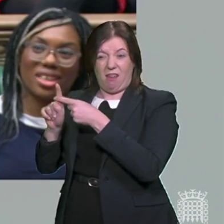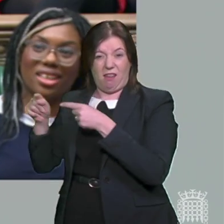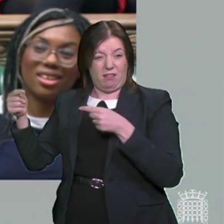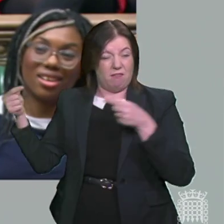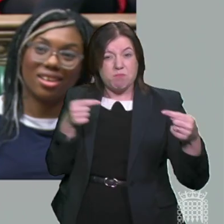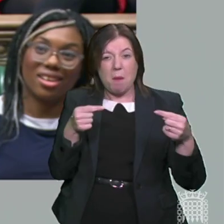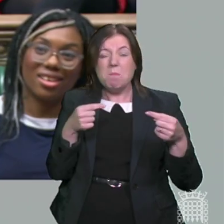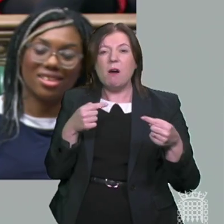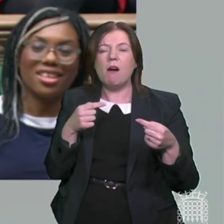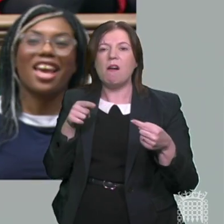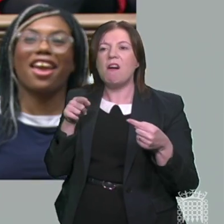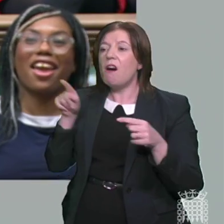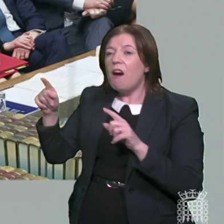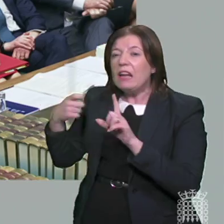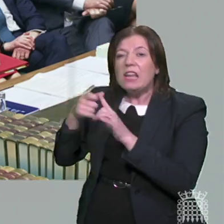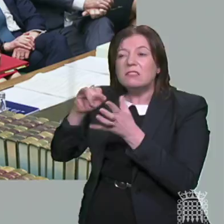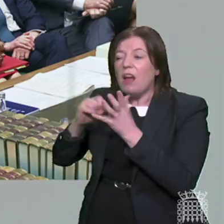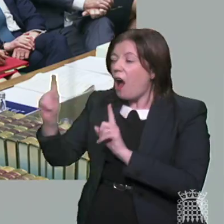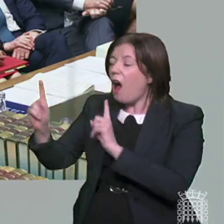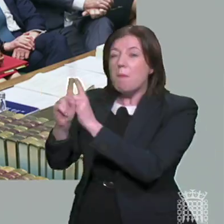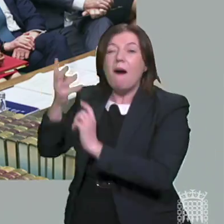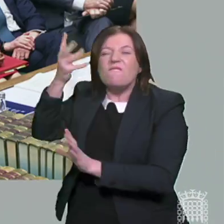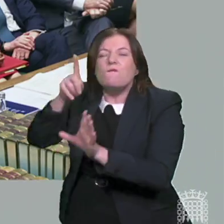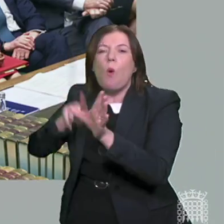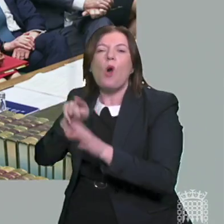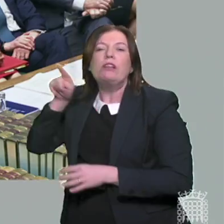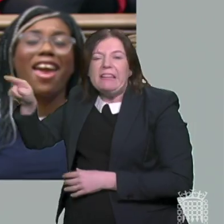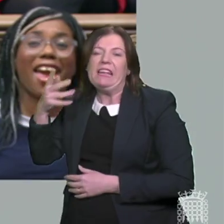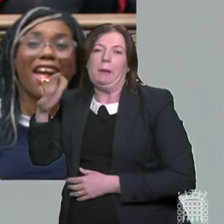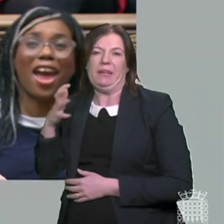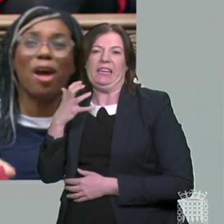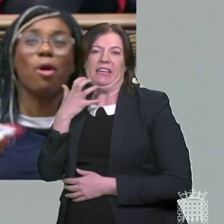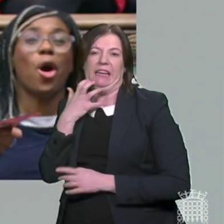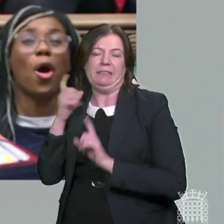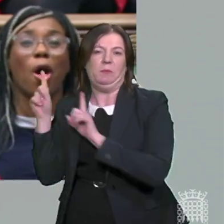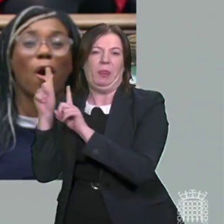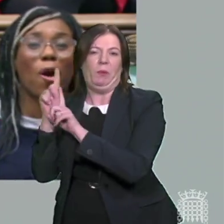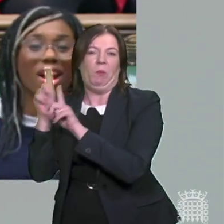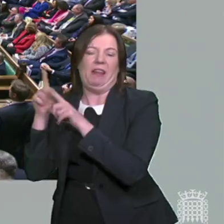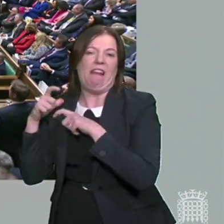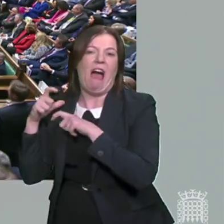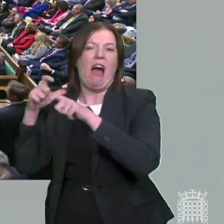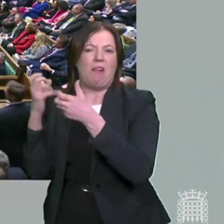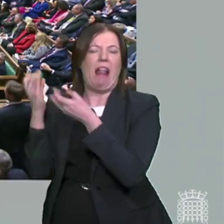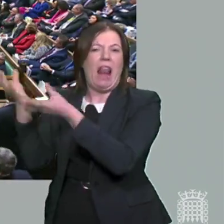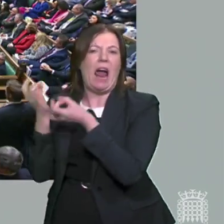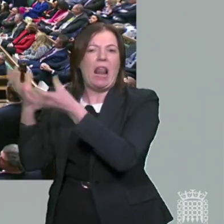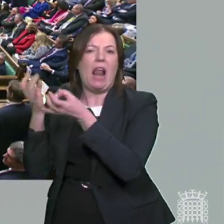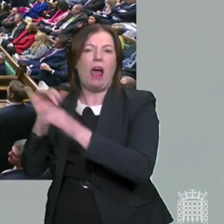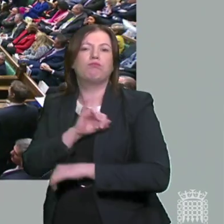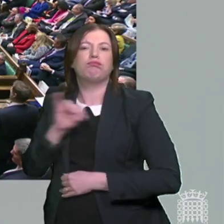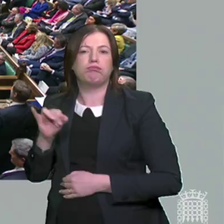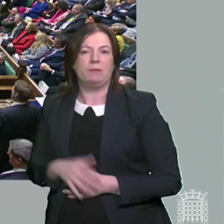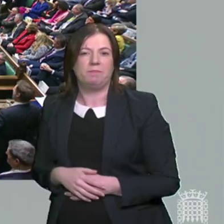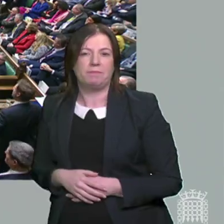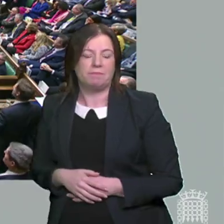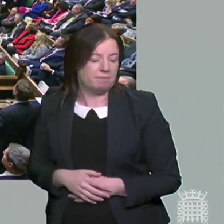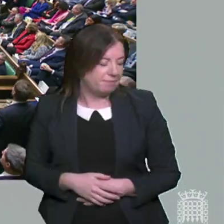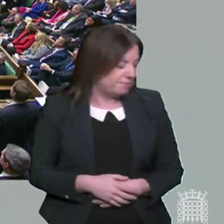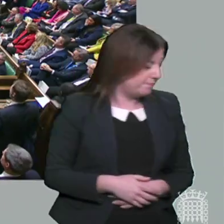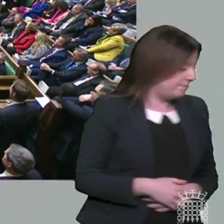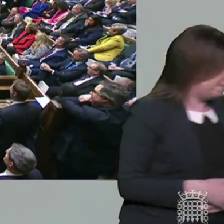That is what is weak: he has no principles, just petty politics.